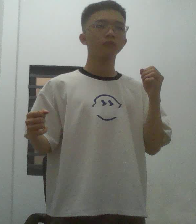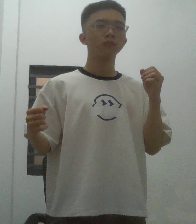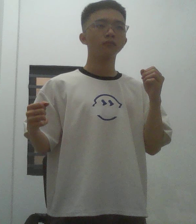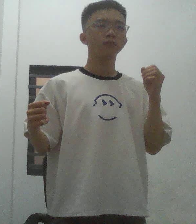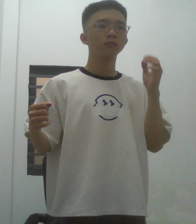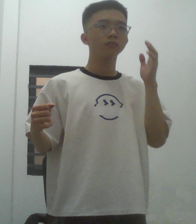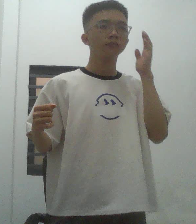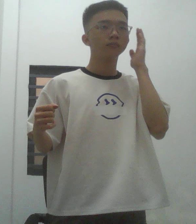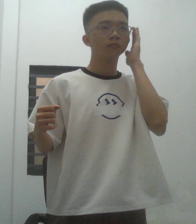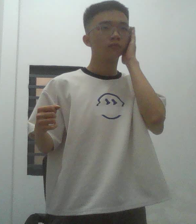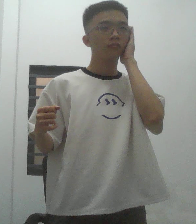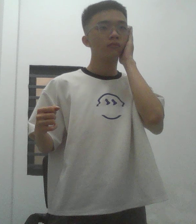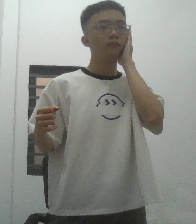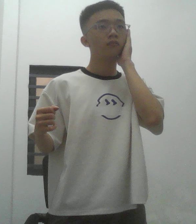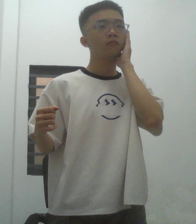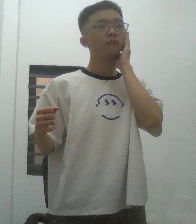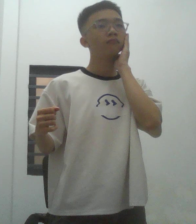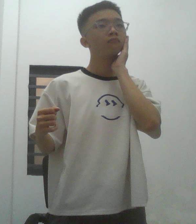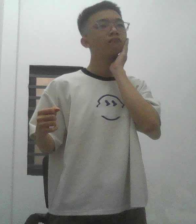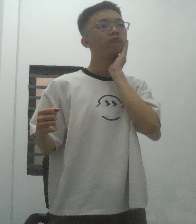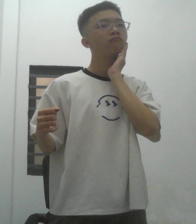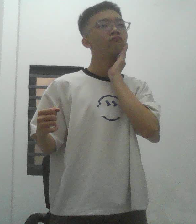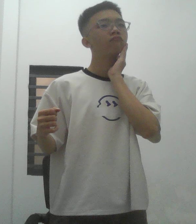dep